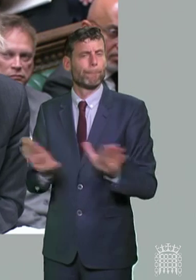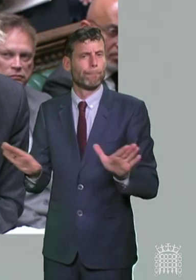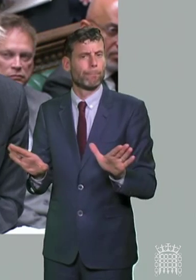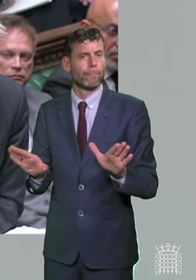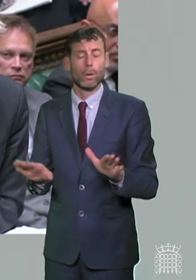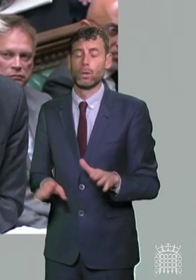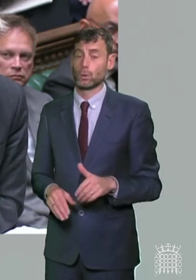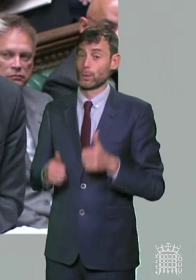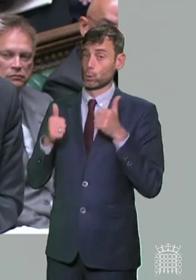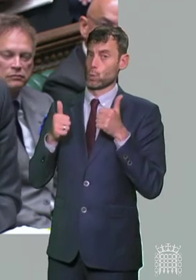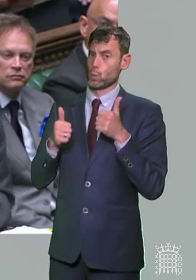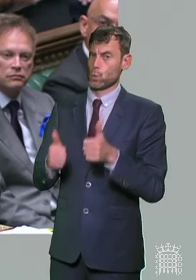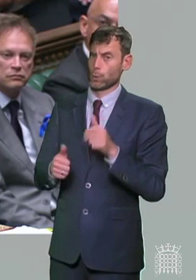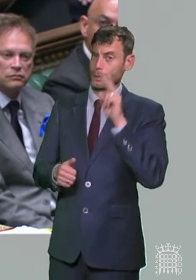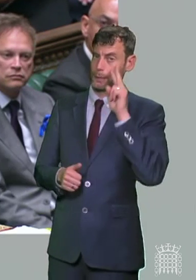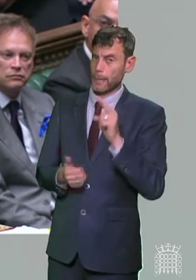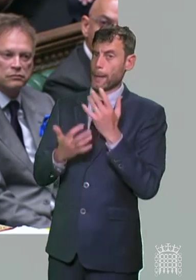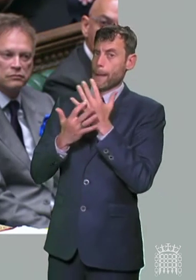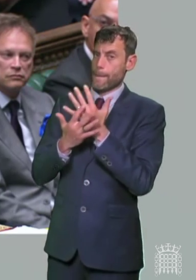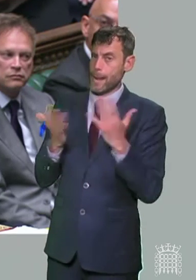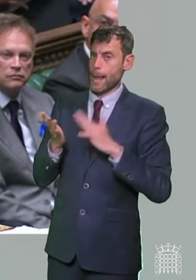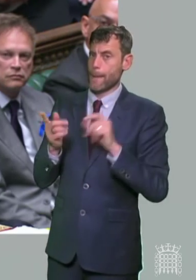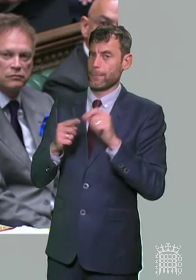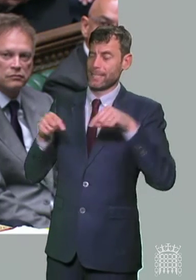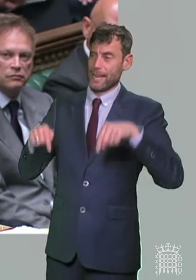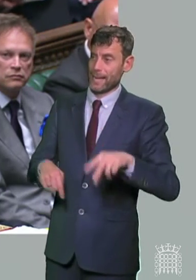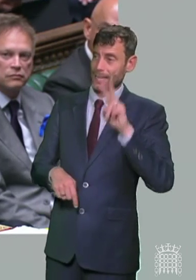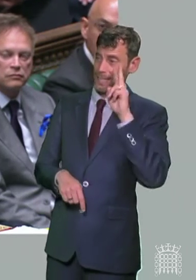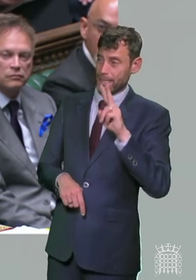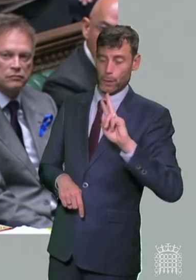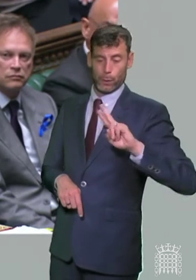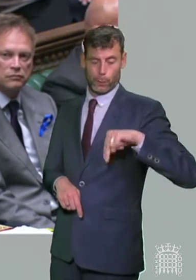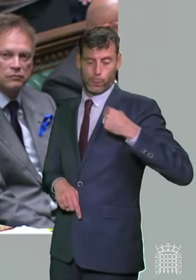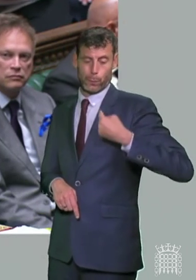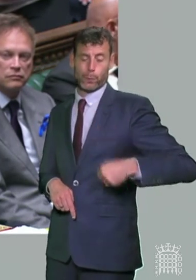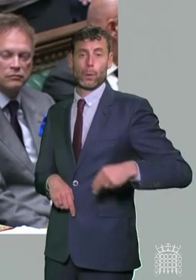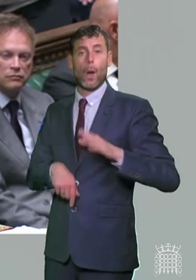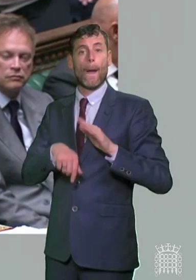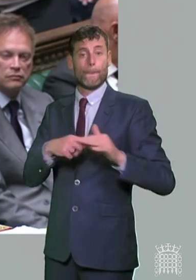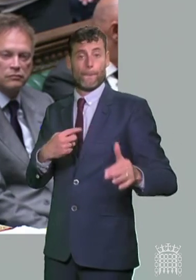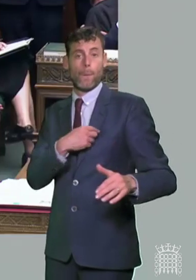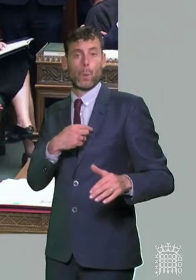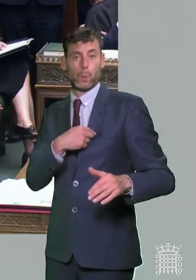I am delighted to see so many colleagues—so many honourable Members—wearing their blue ribbons today.